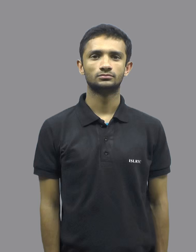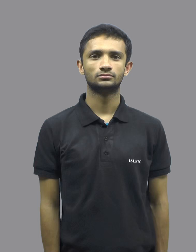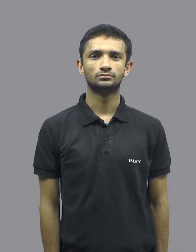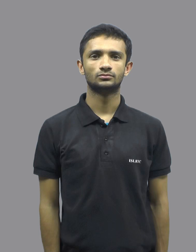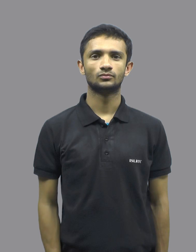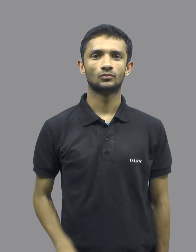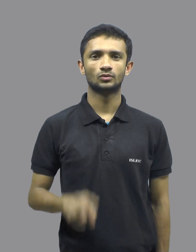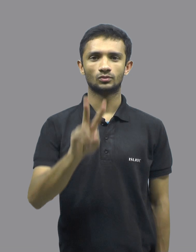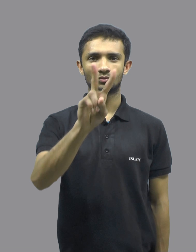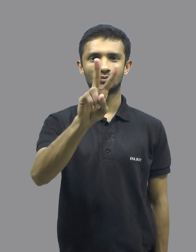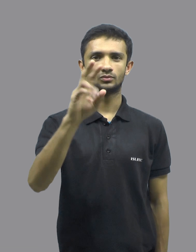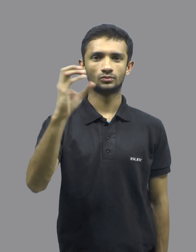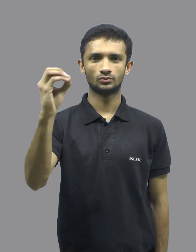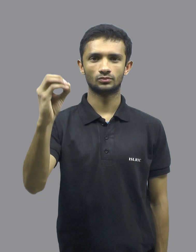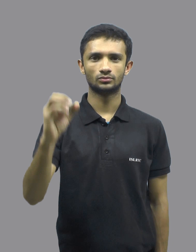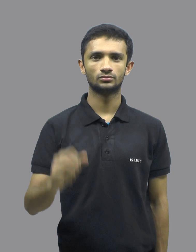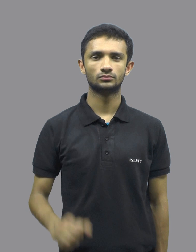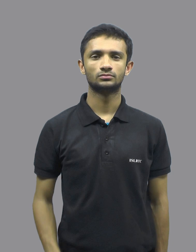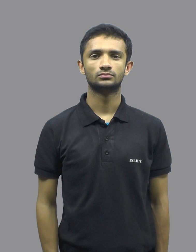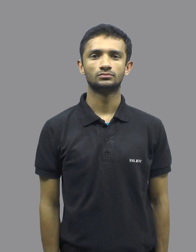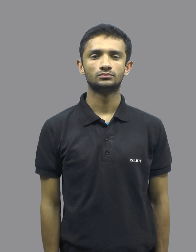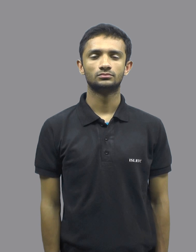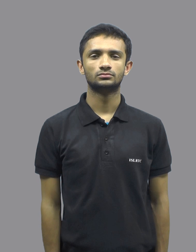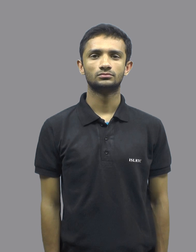20 Twenty